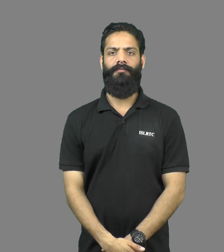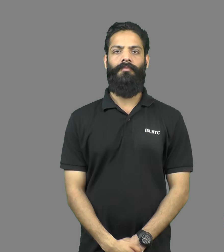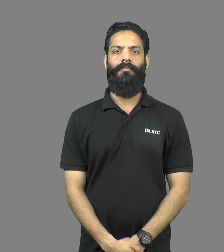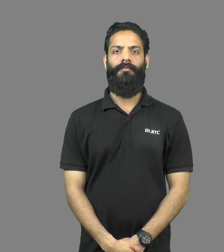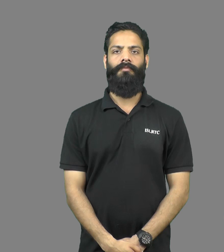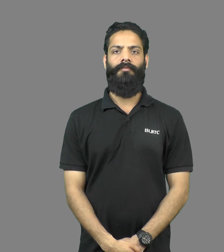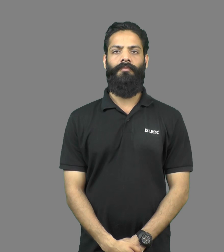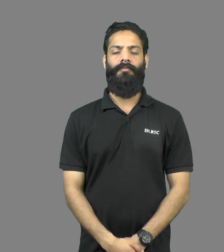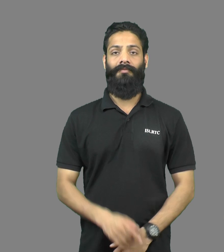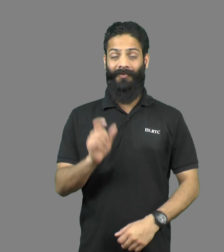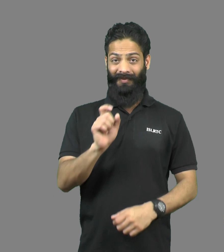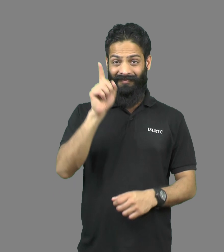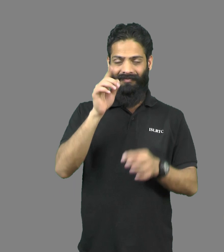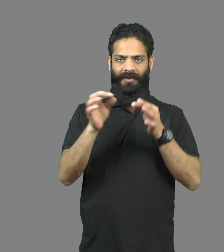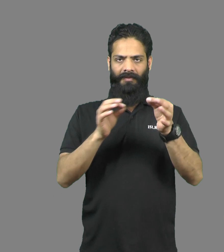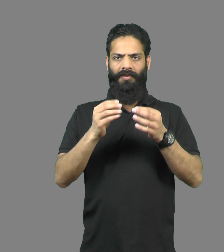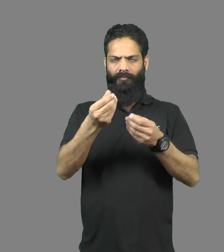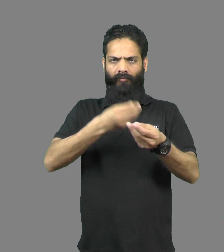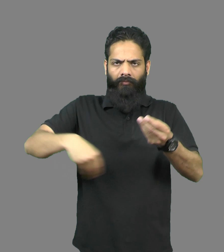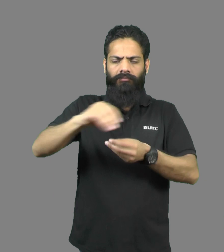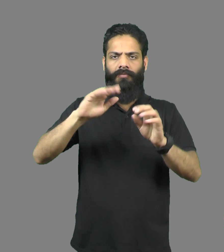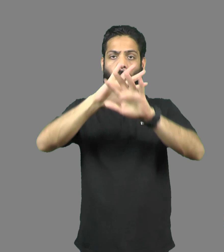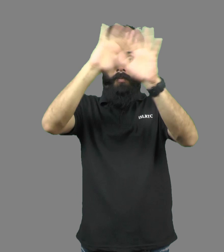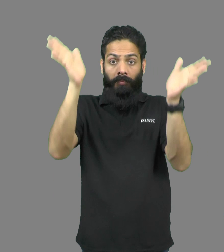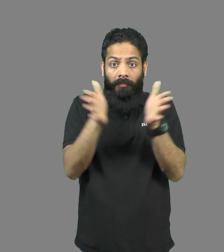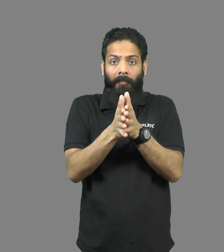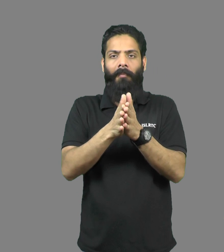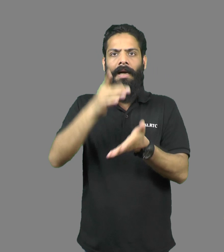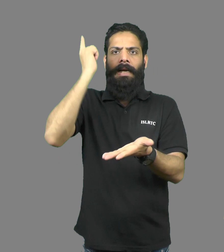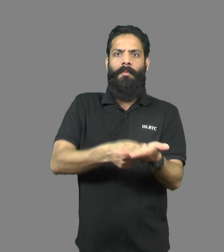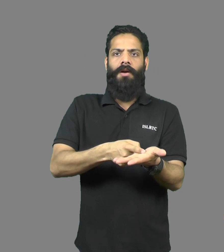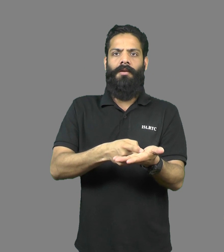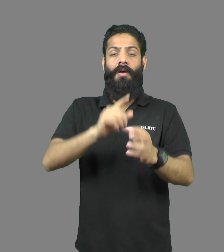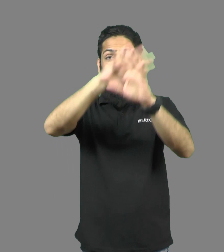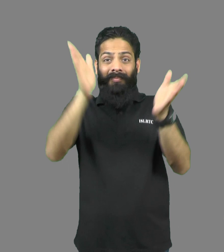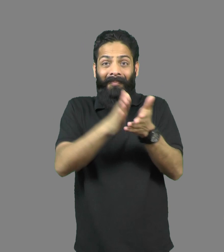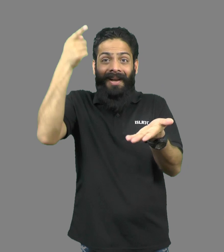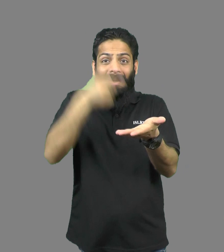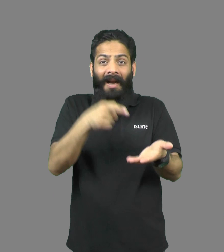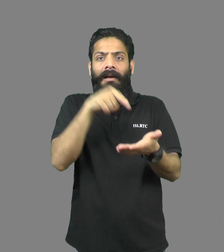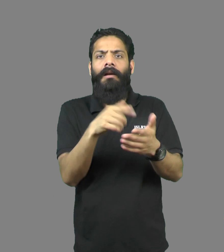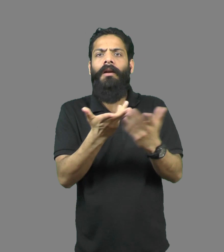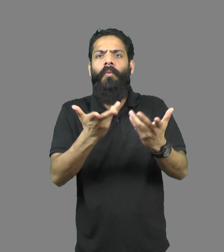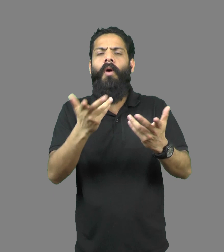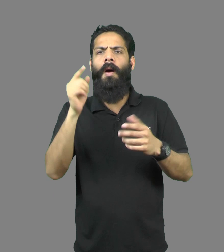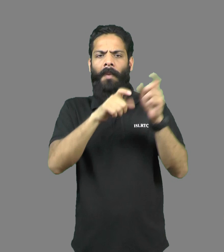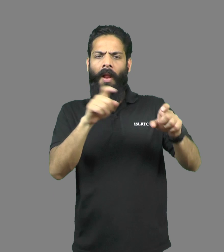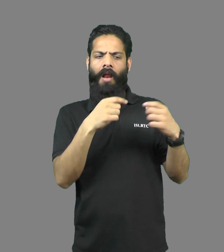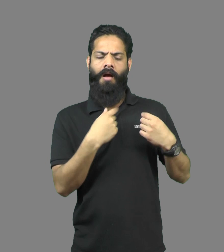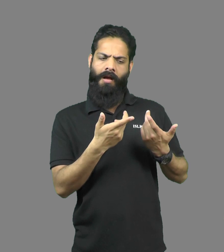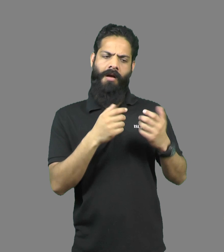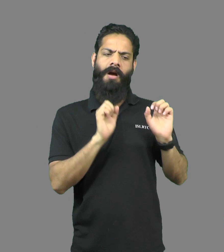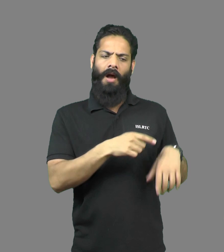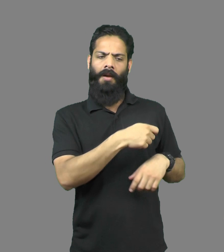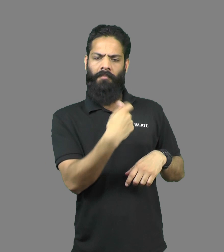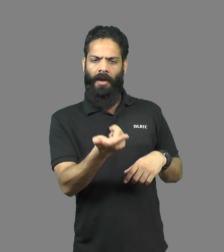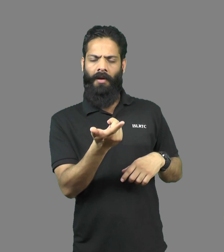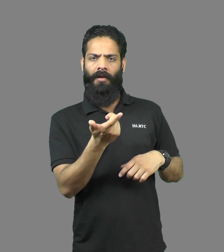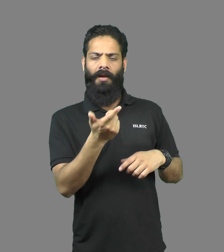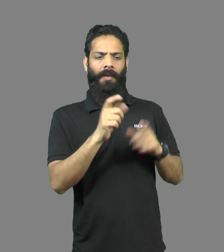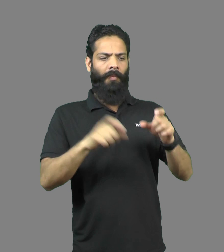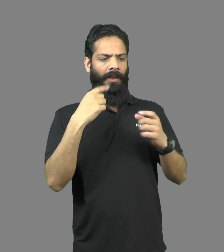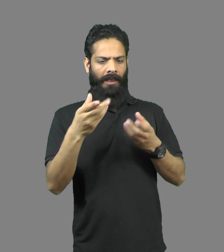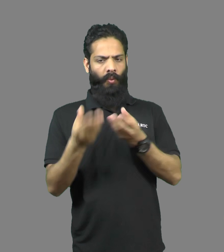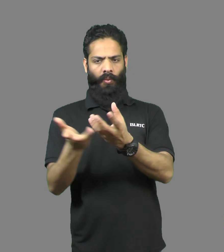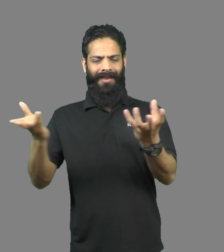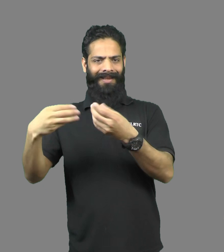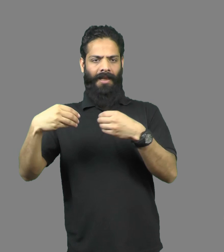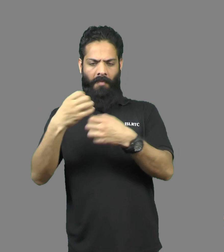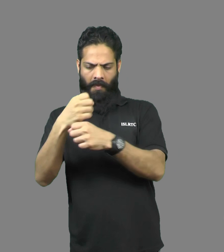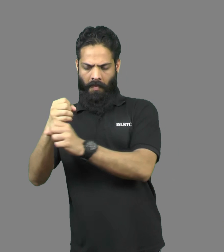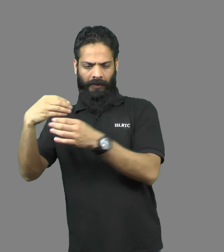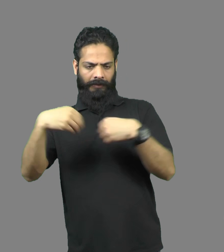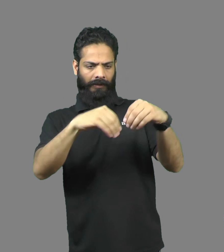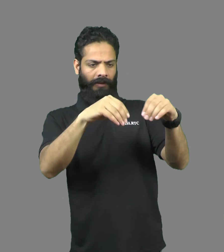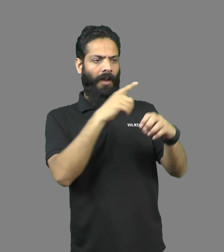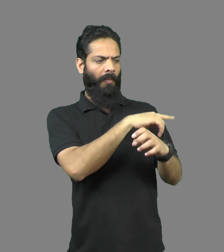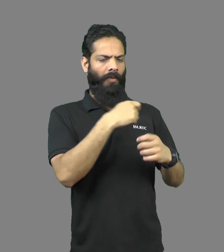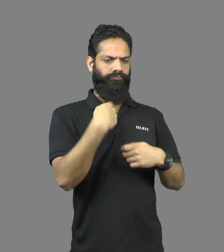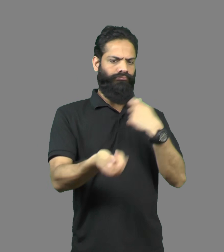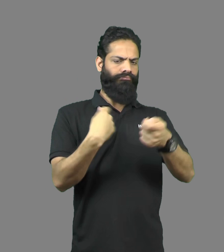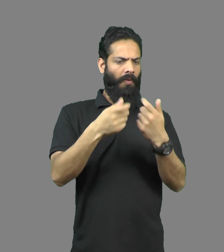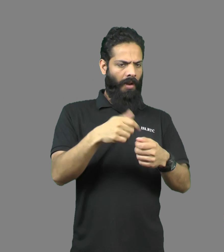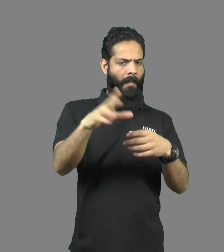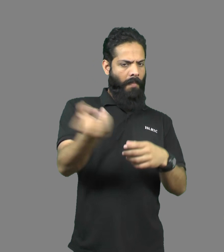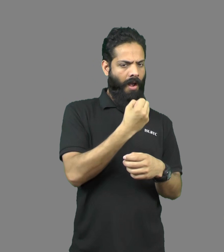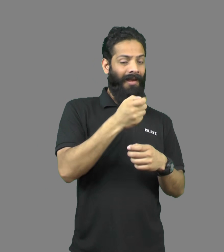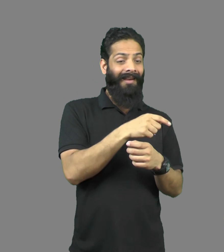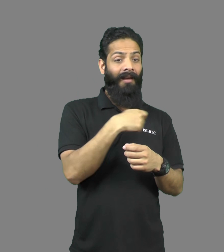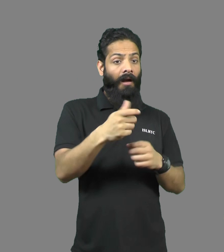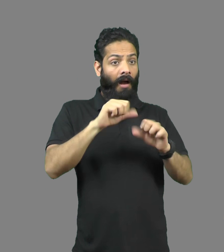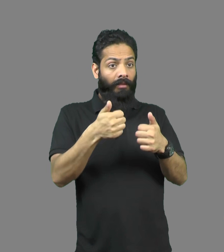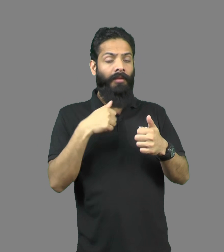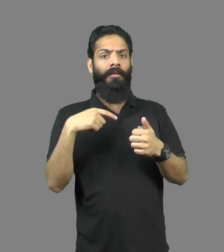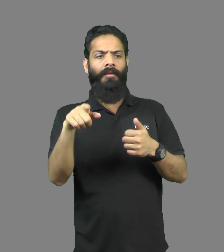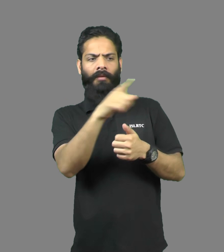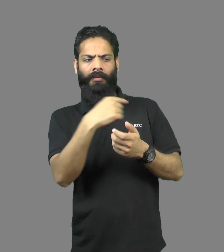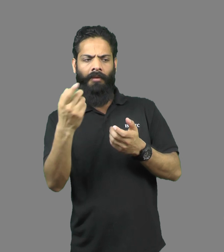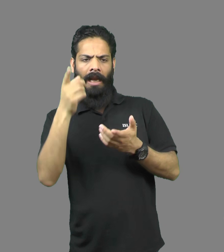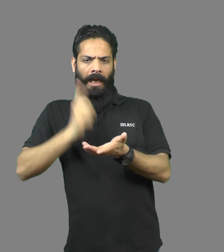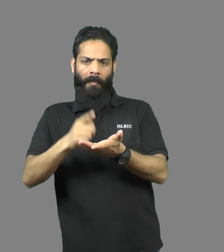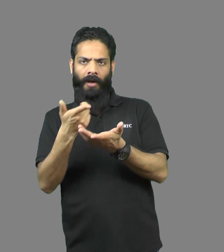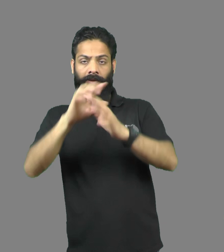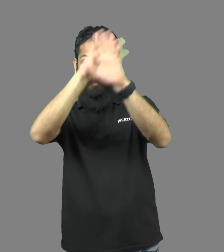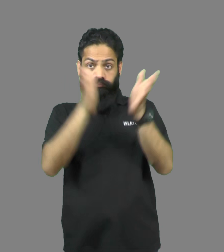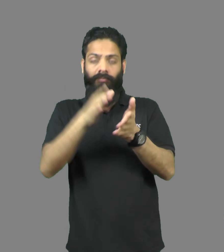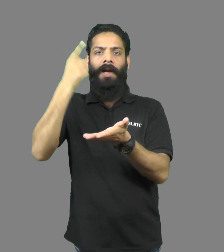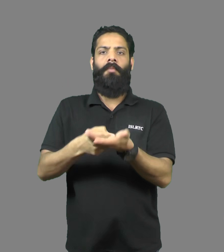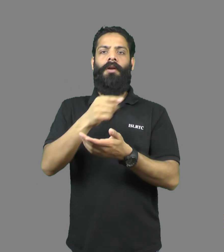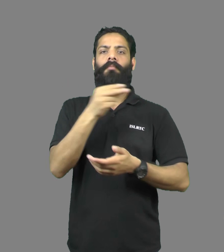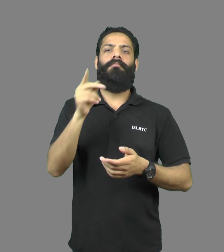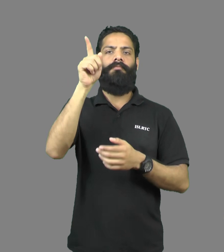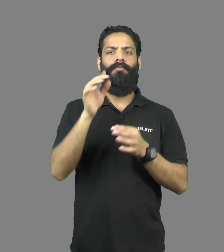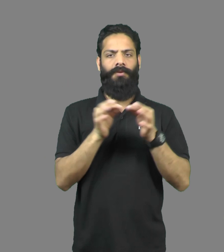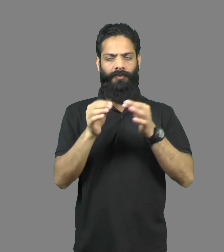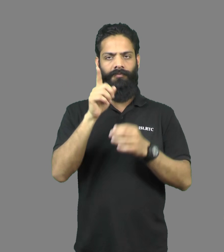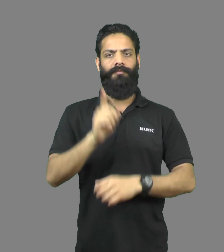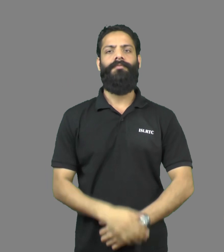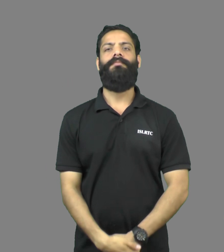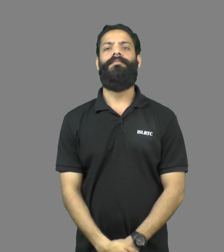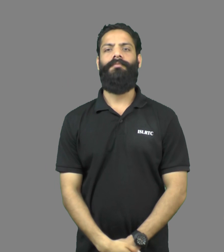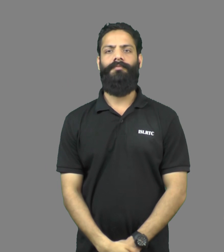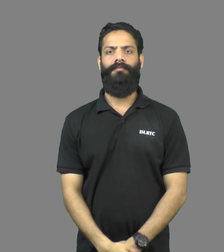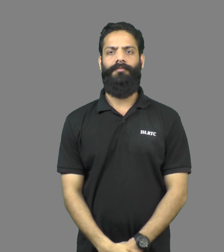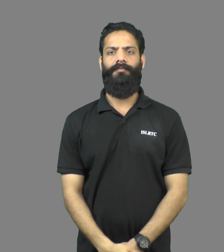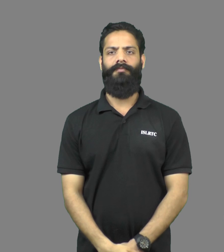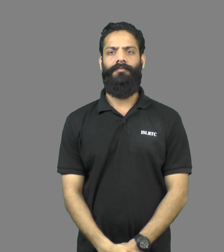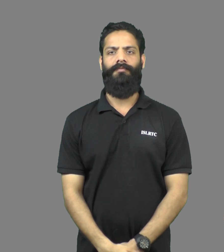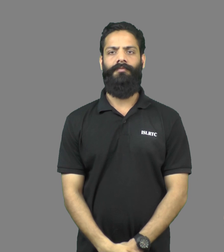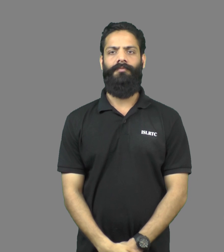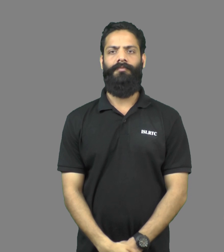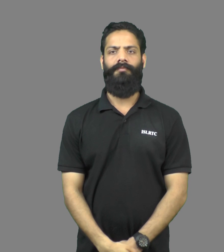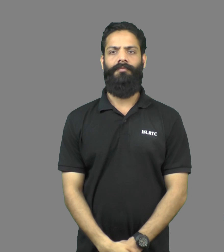Aggregate demand